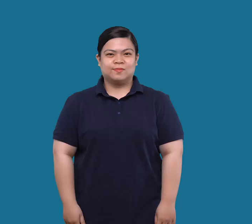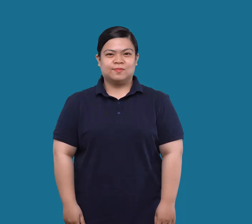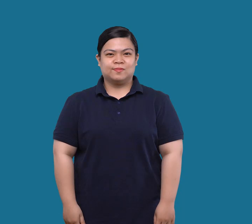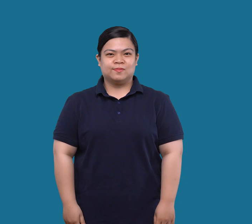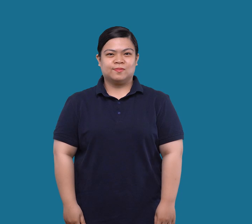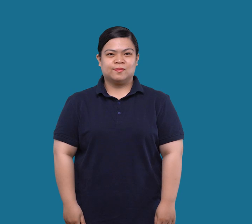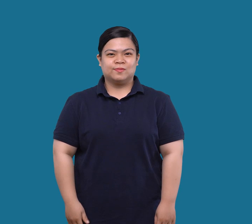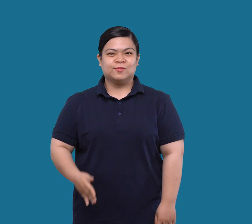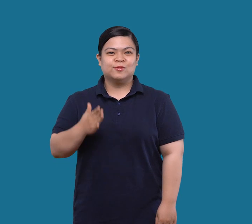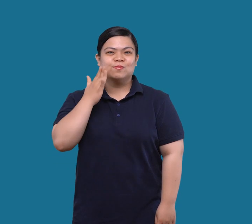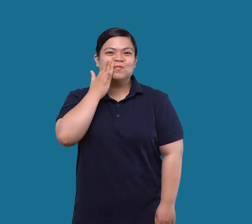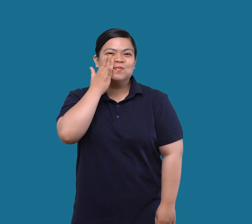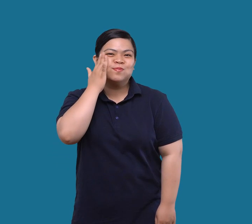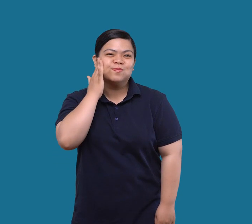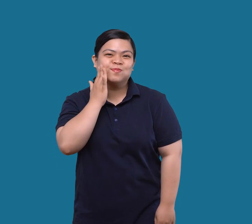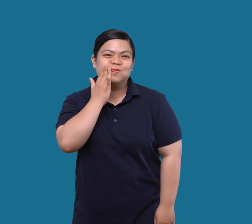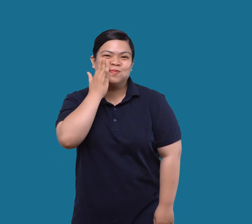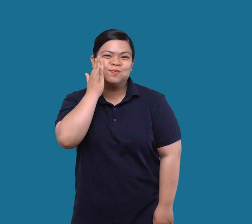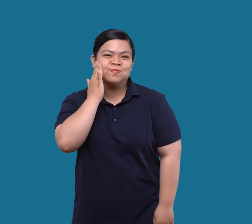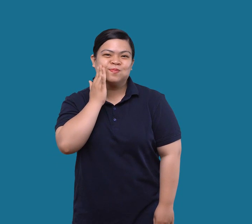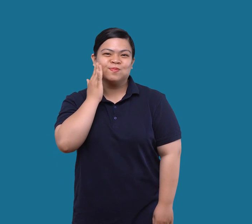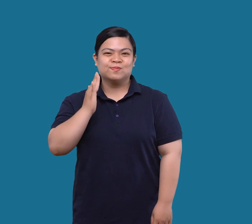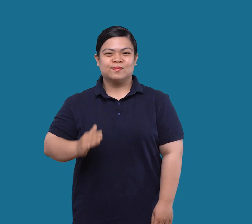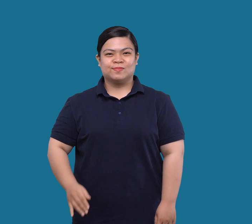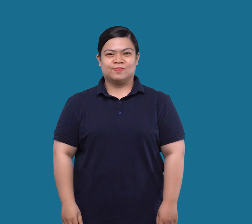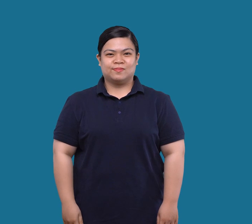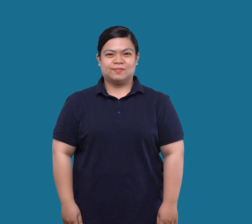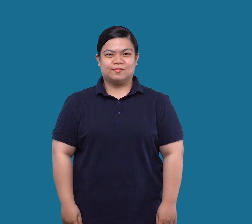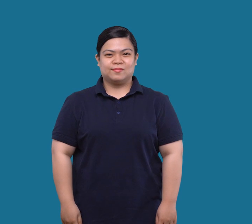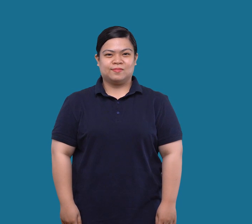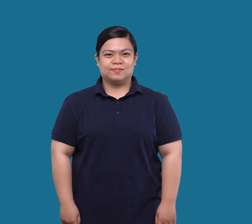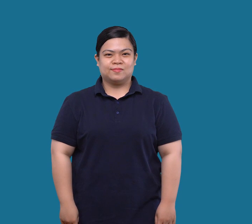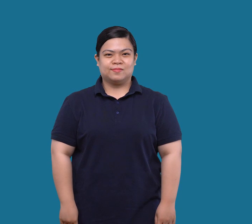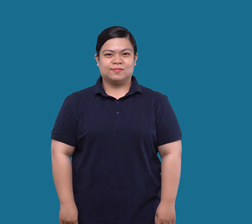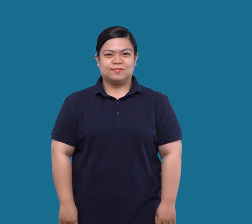má hồng